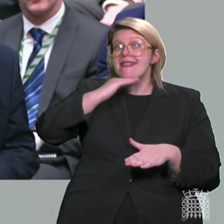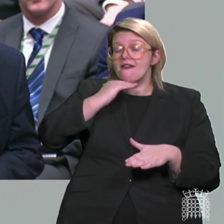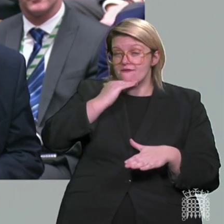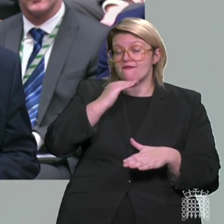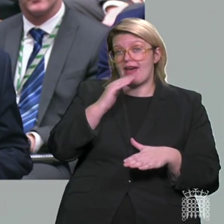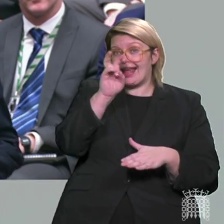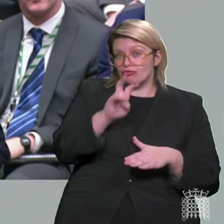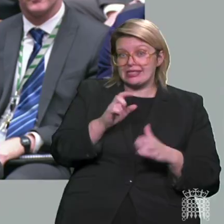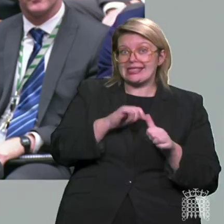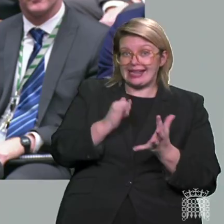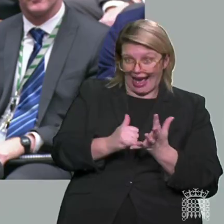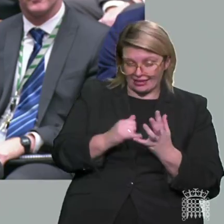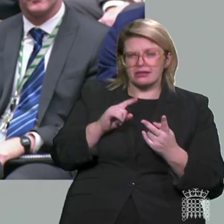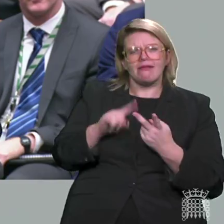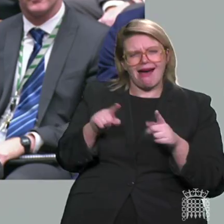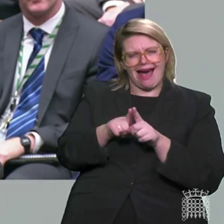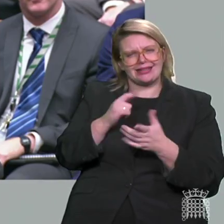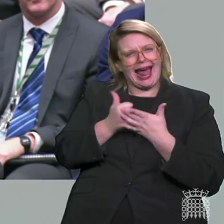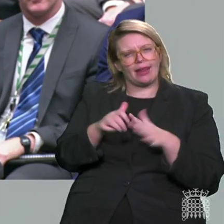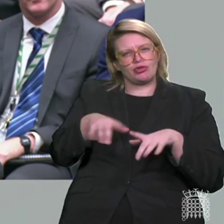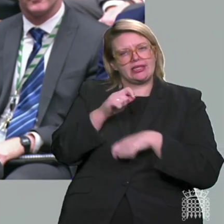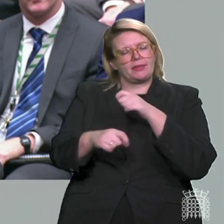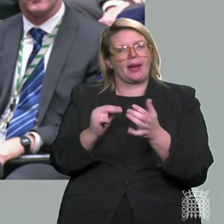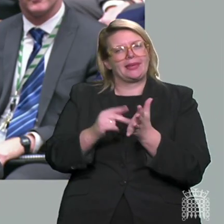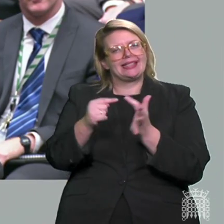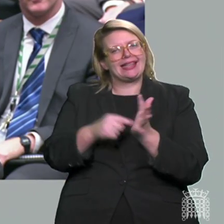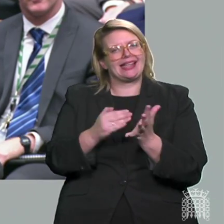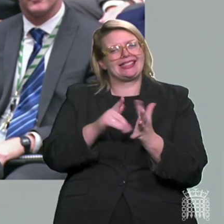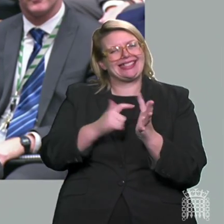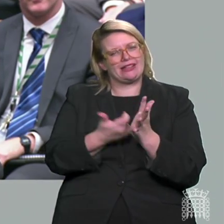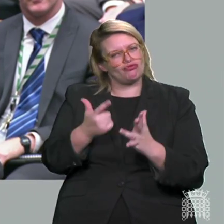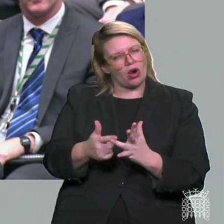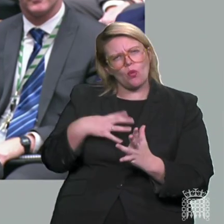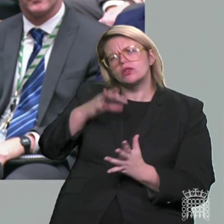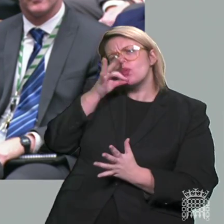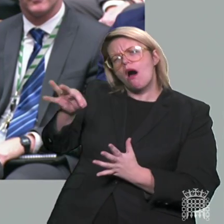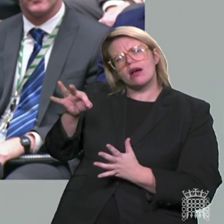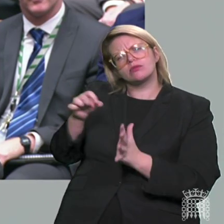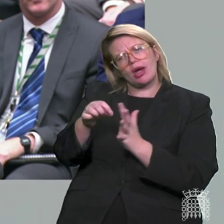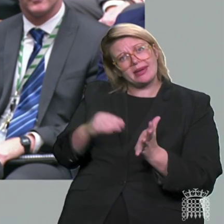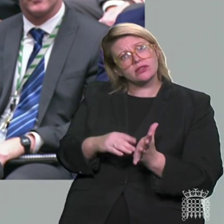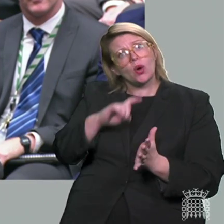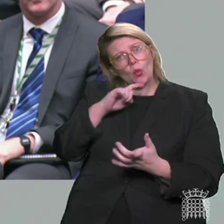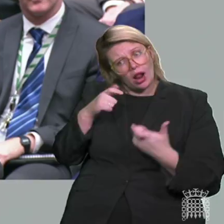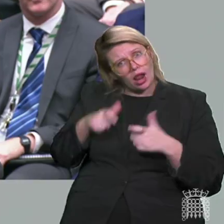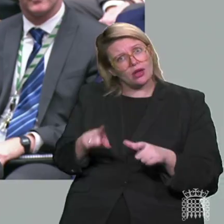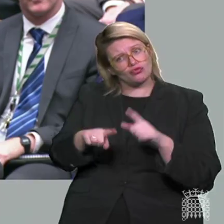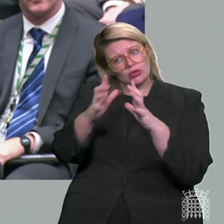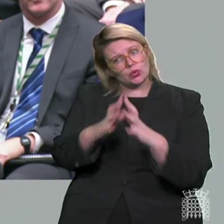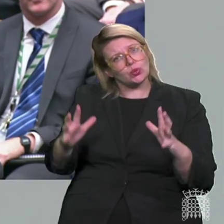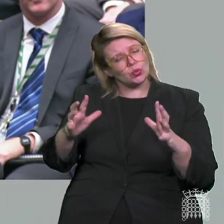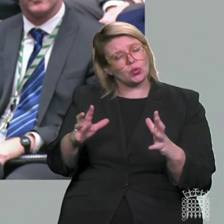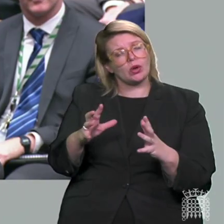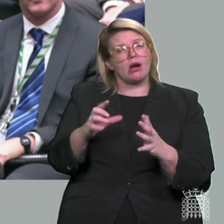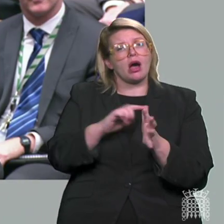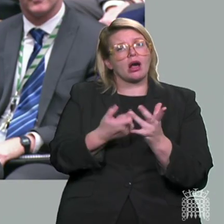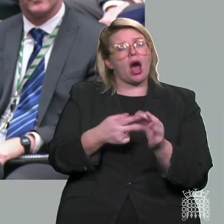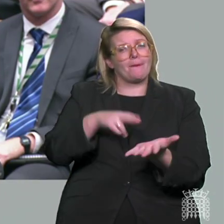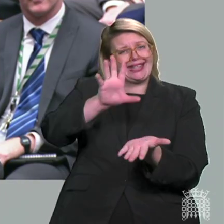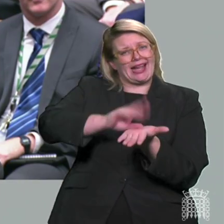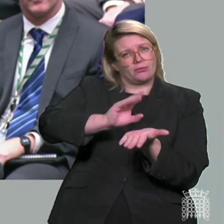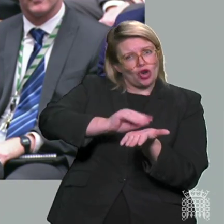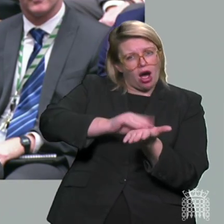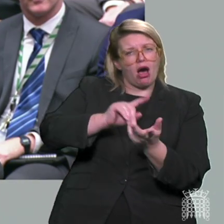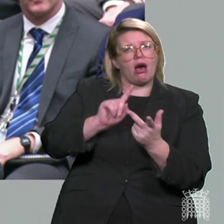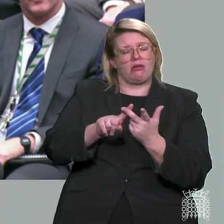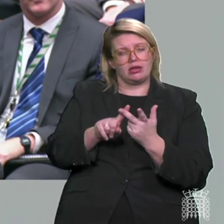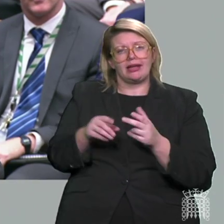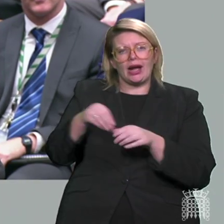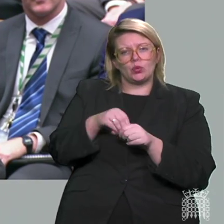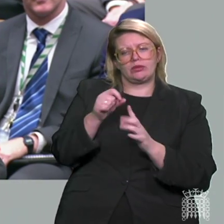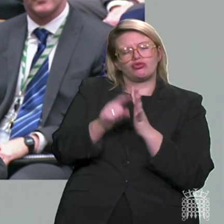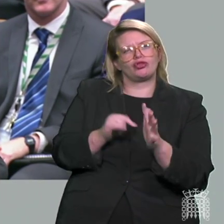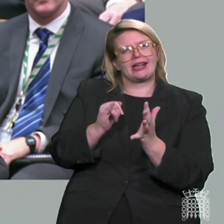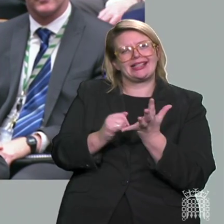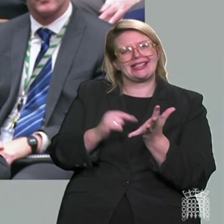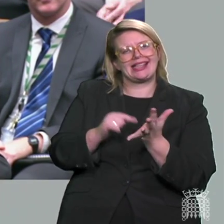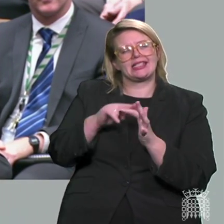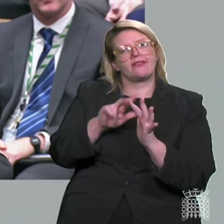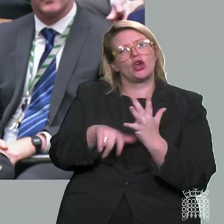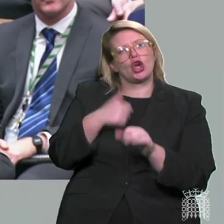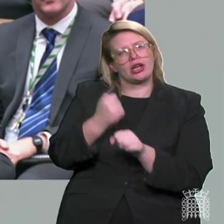Can he confirm this Government’s ongoing commitment to expanding our carbon capture utilisation and storage capacity, including the Acorn project in St Fergus in my constituency?